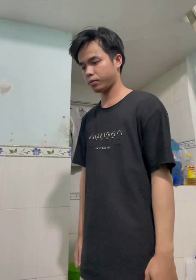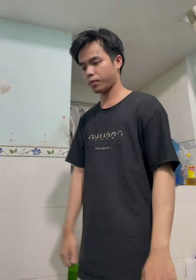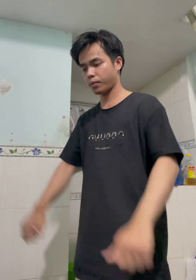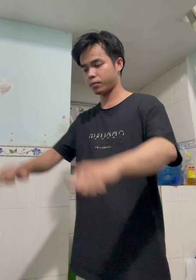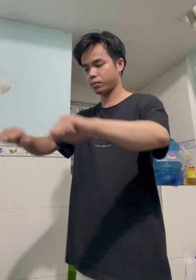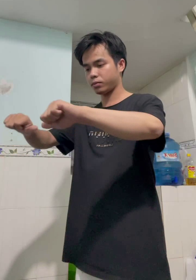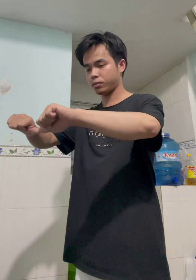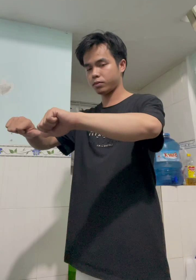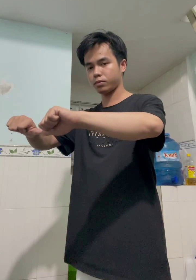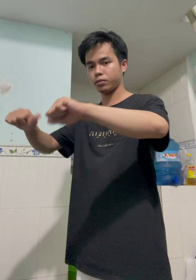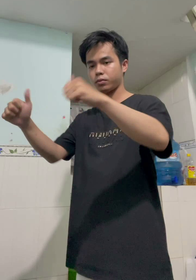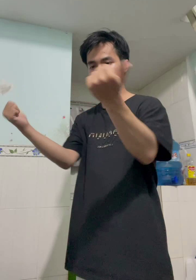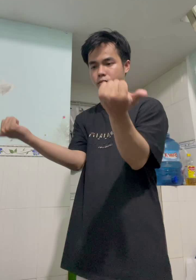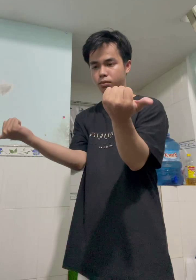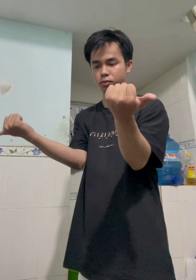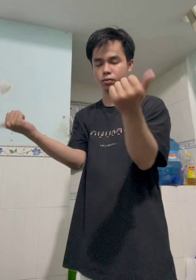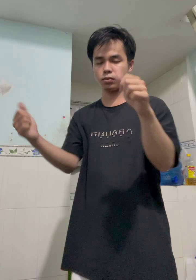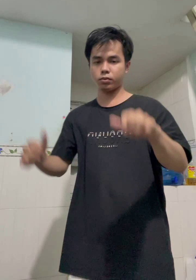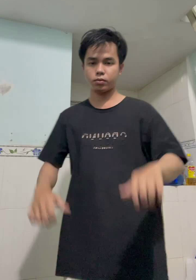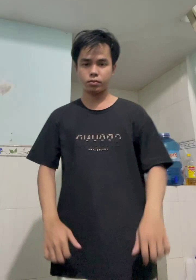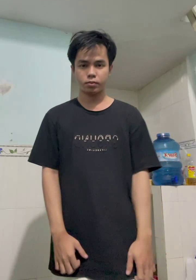o dau